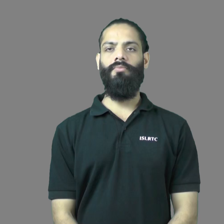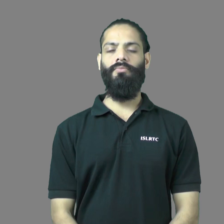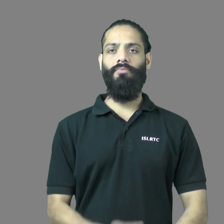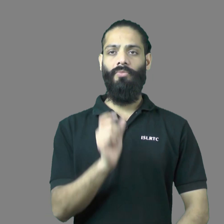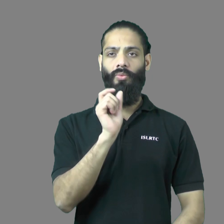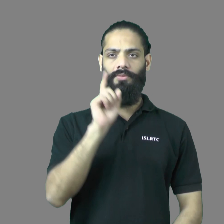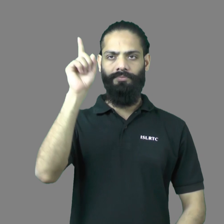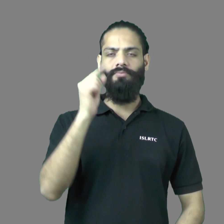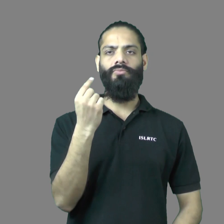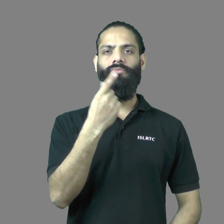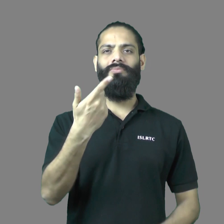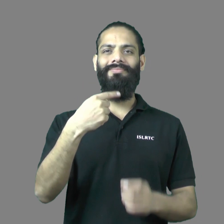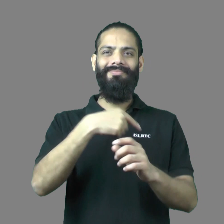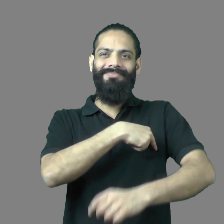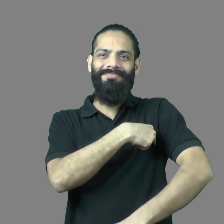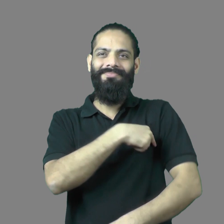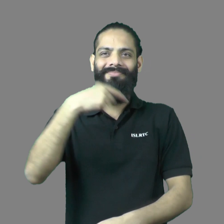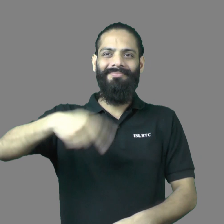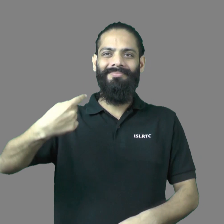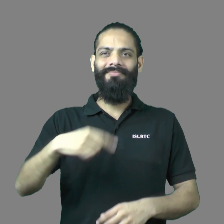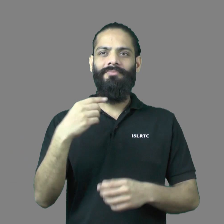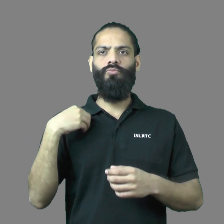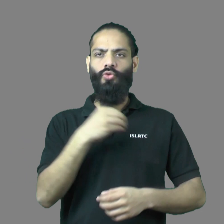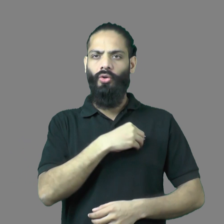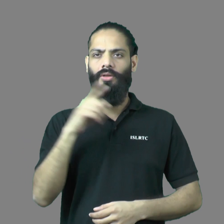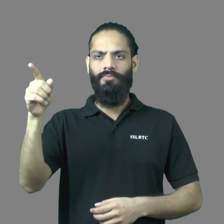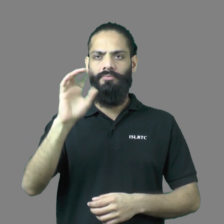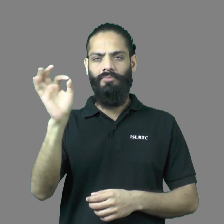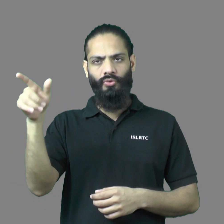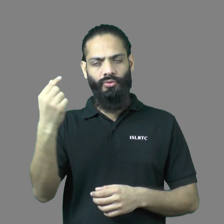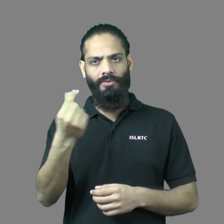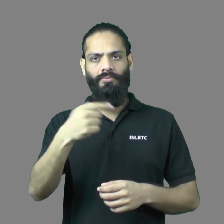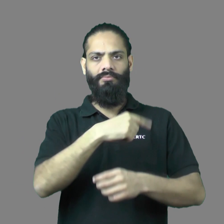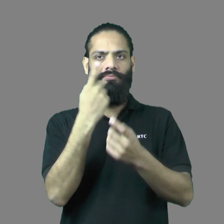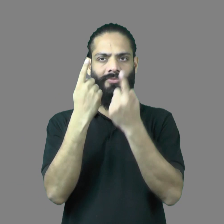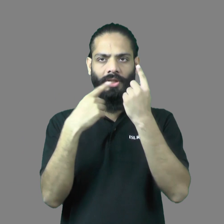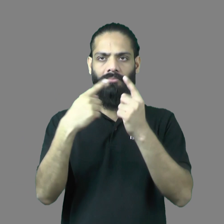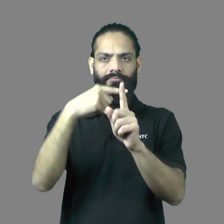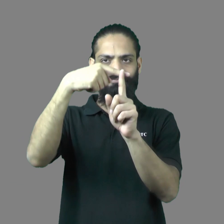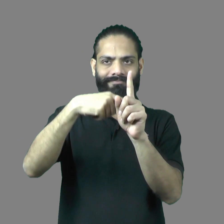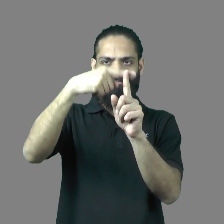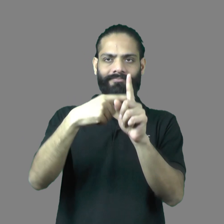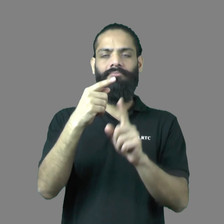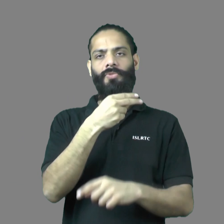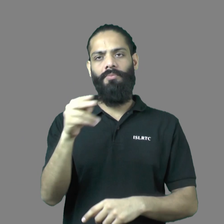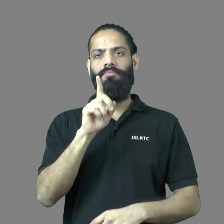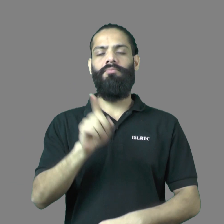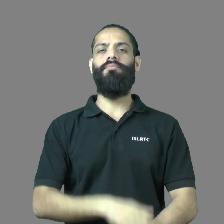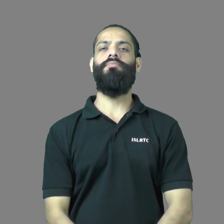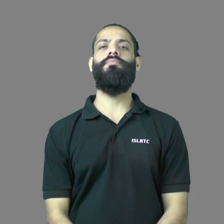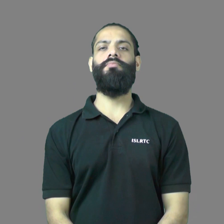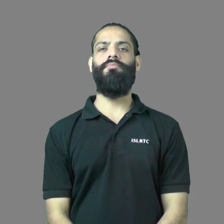Clinical Thermometer